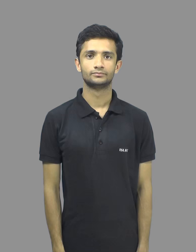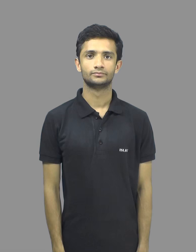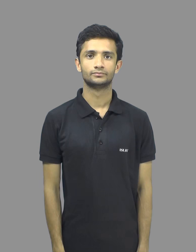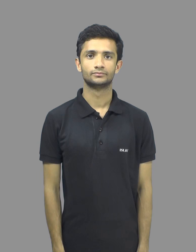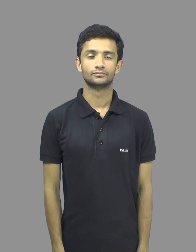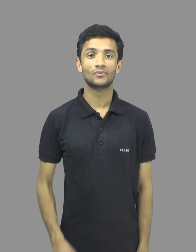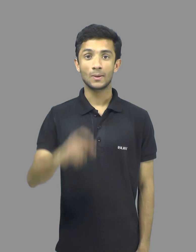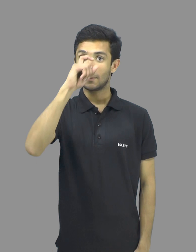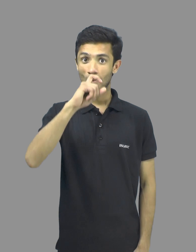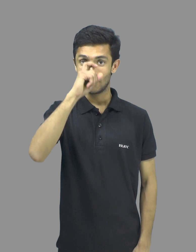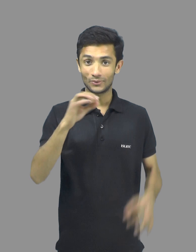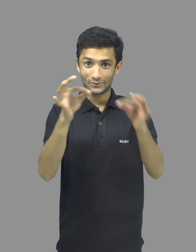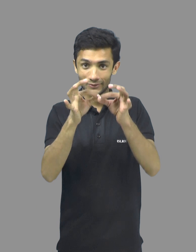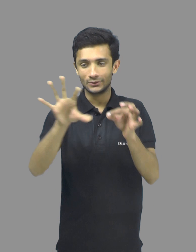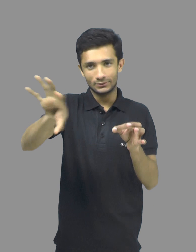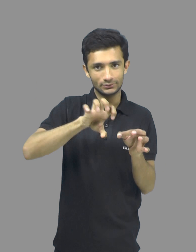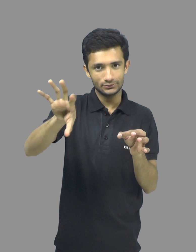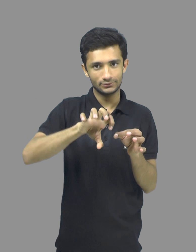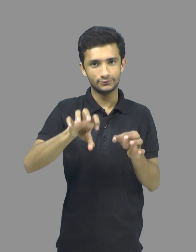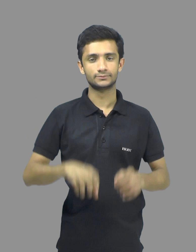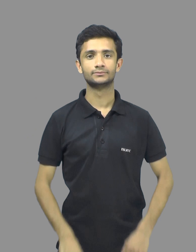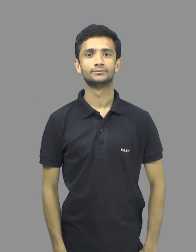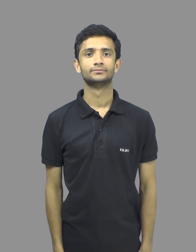Bluetooth